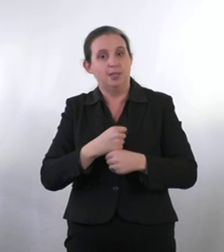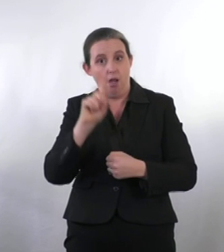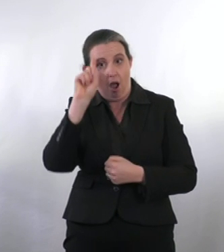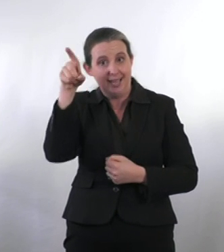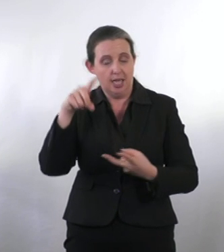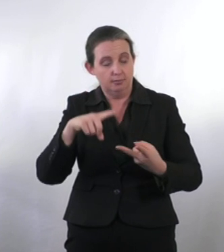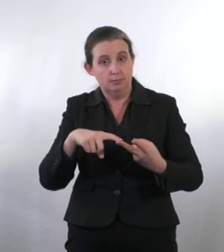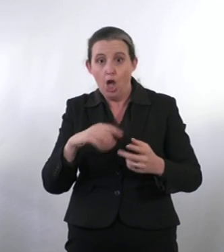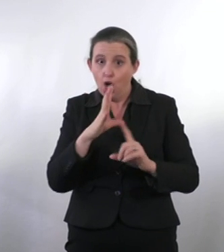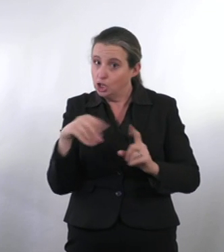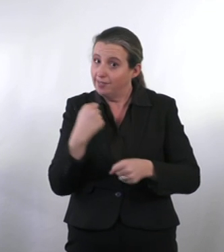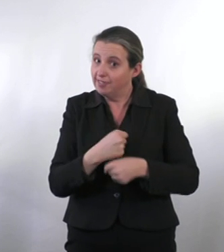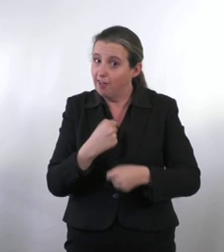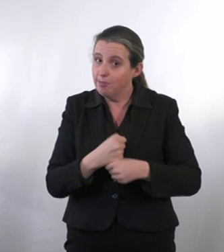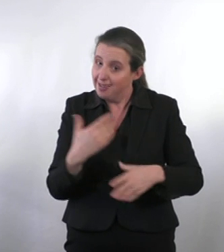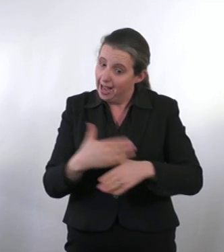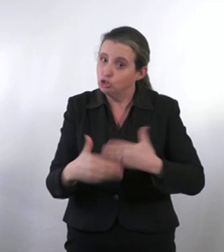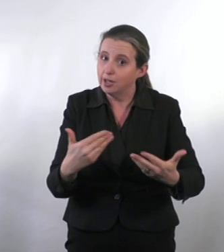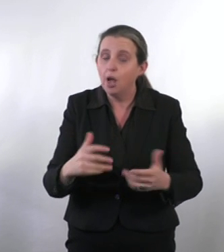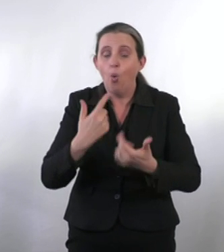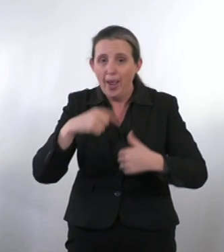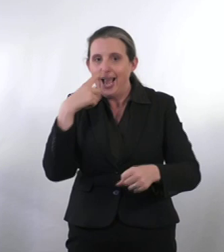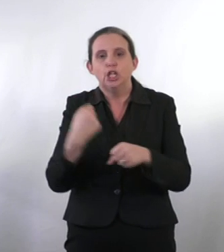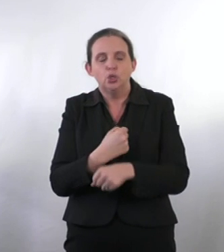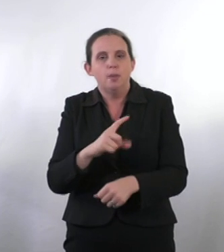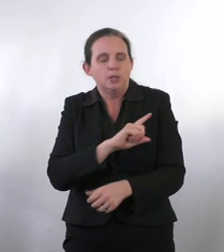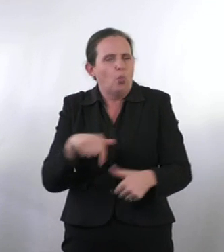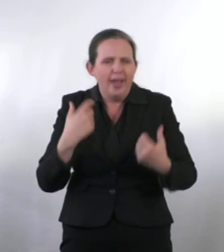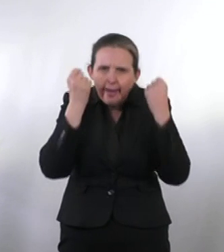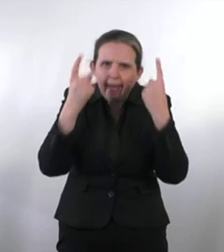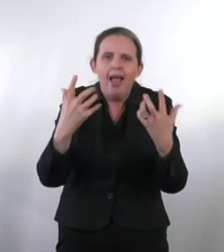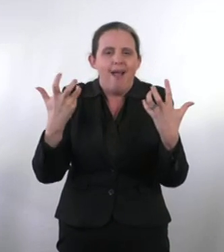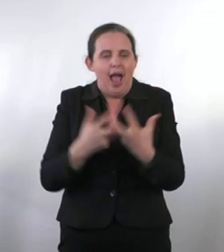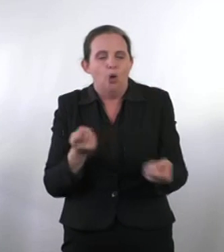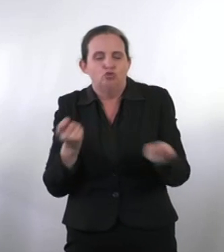Conservative Governments can do these things because we understand how to run a strong economy.